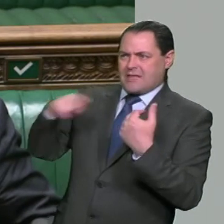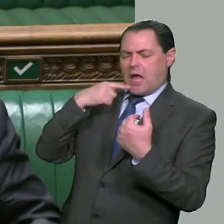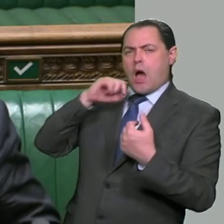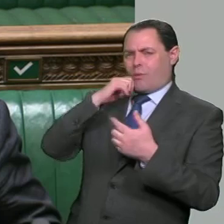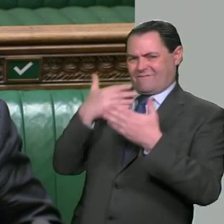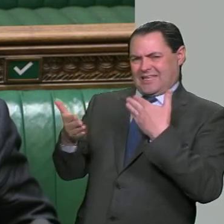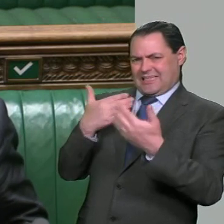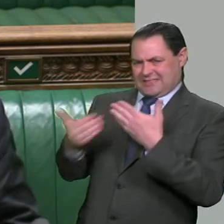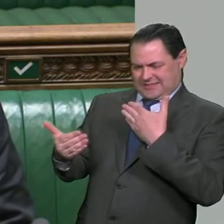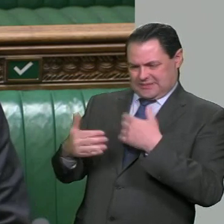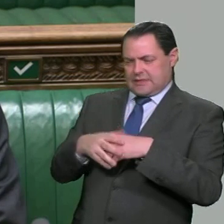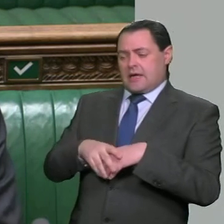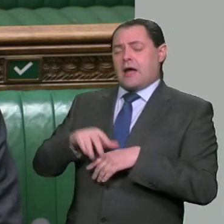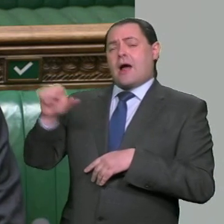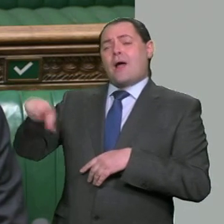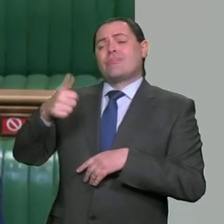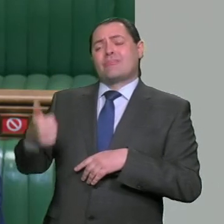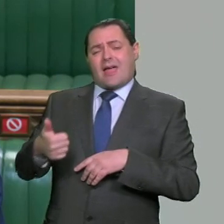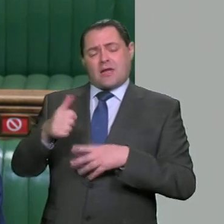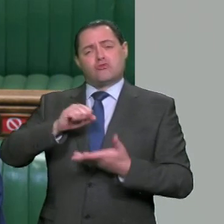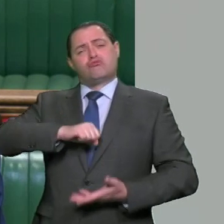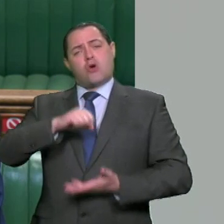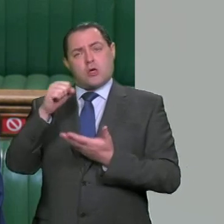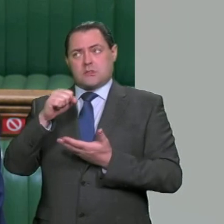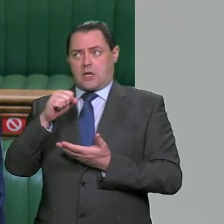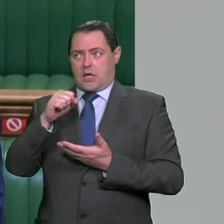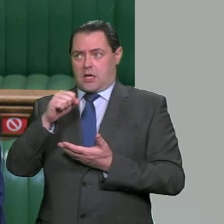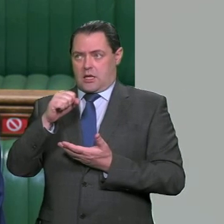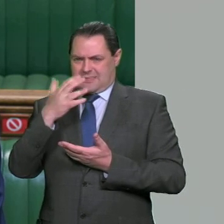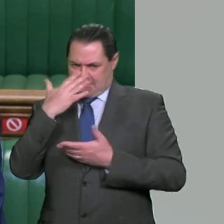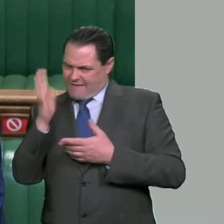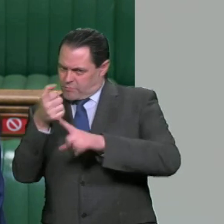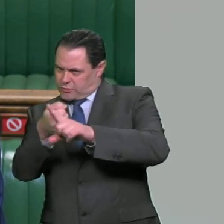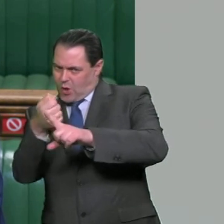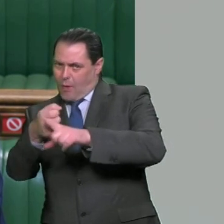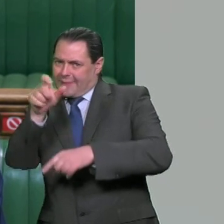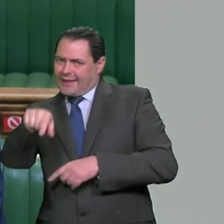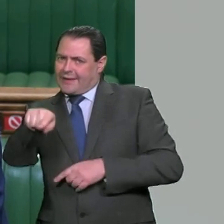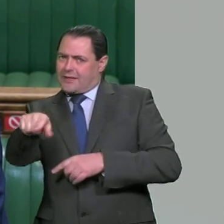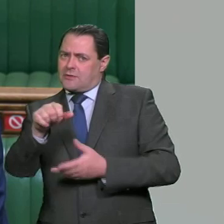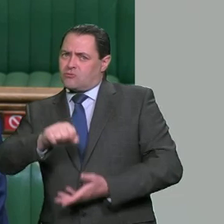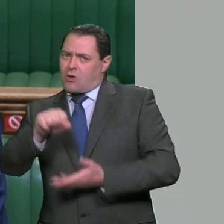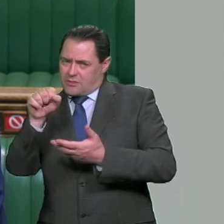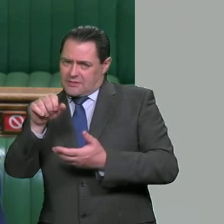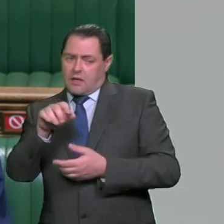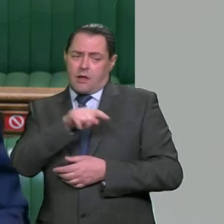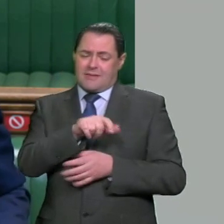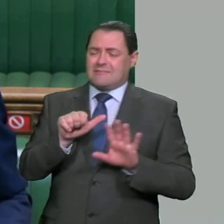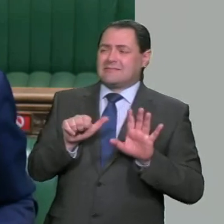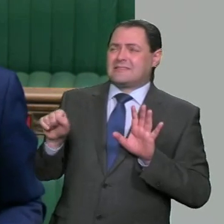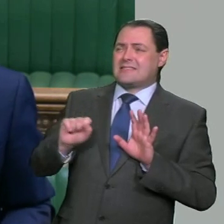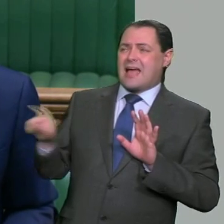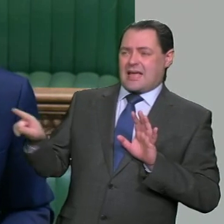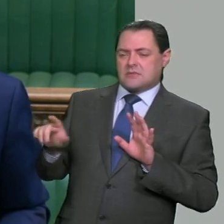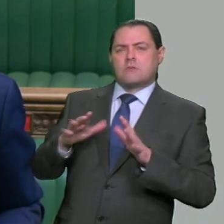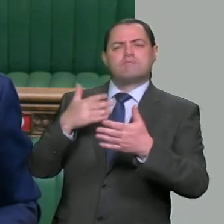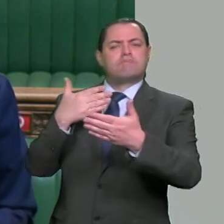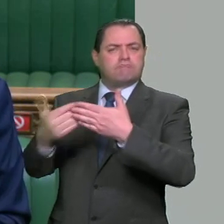Then, after a discussion with the Chancellor, whom everybody seems to be lobbying these days, the Prime Minister texted his friend to say, “it is fixed”.